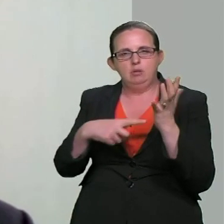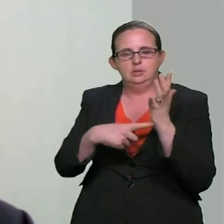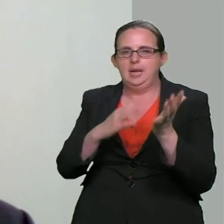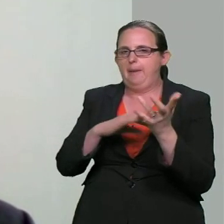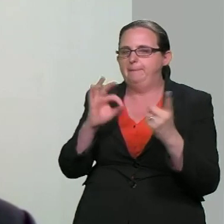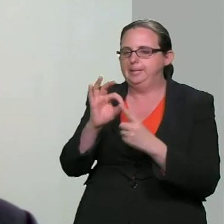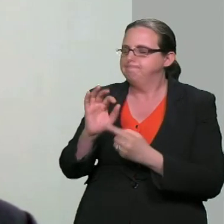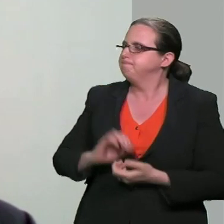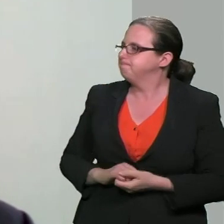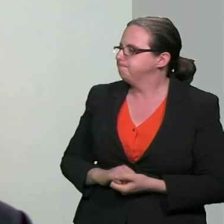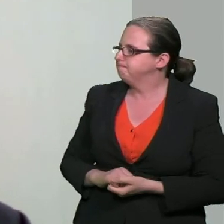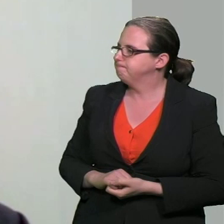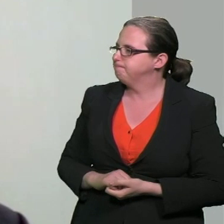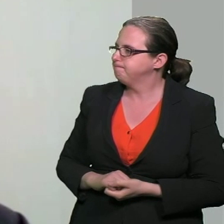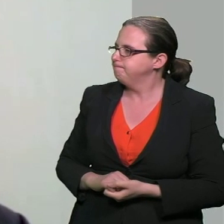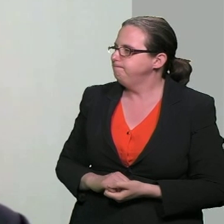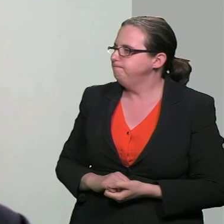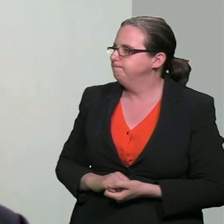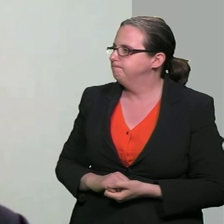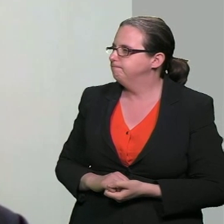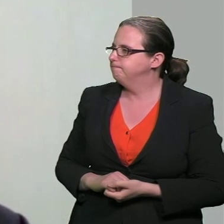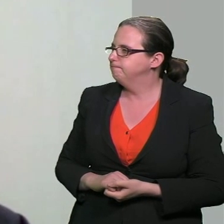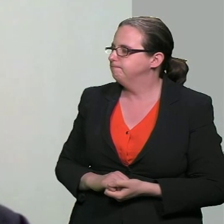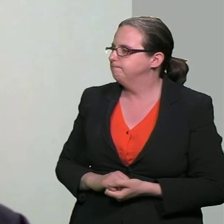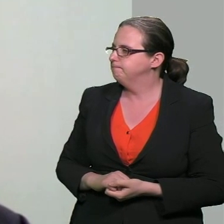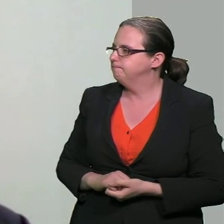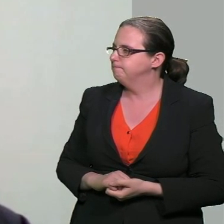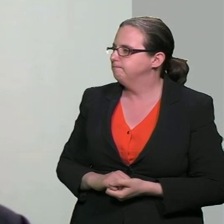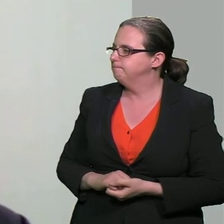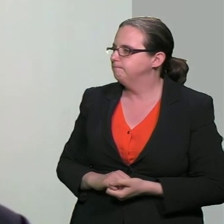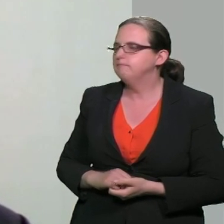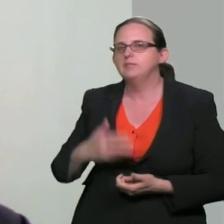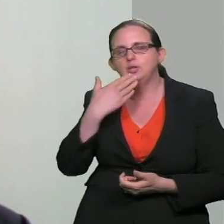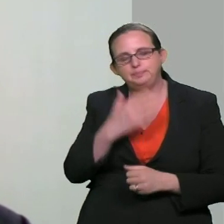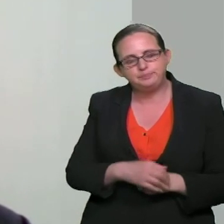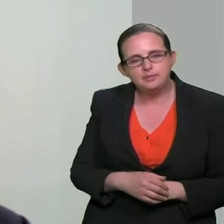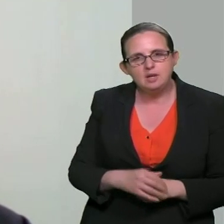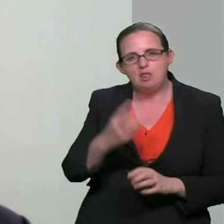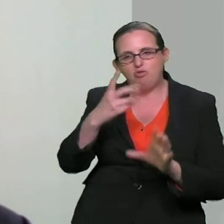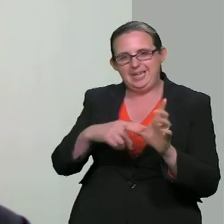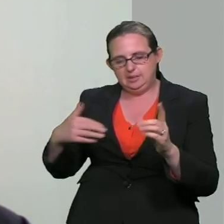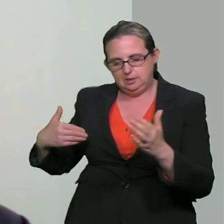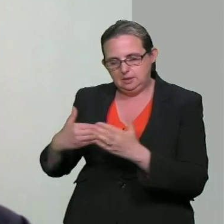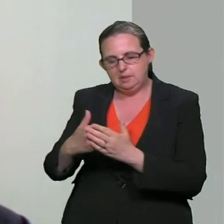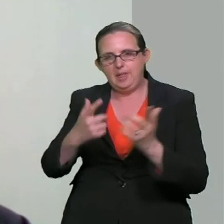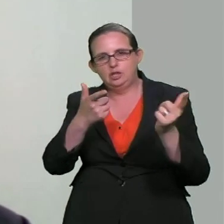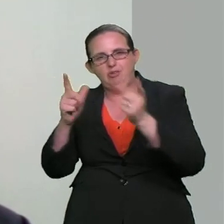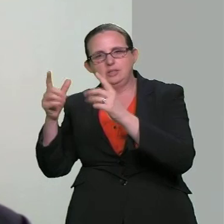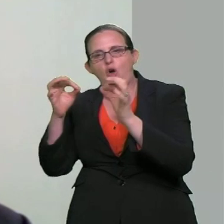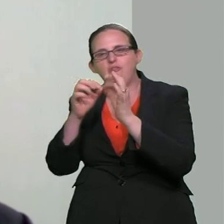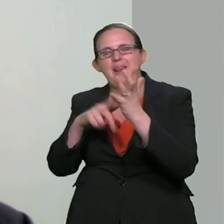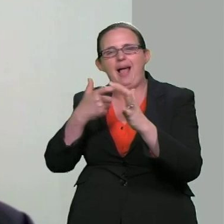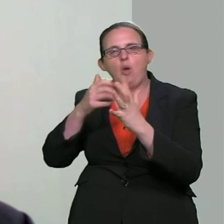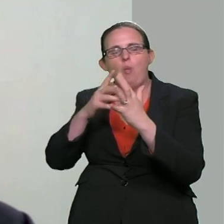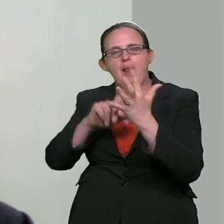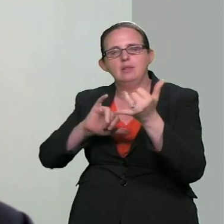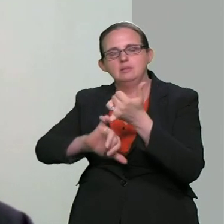In just over three years, the directors of Blackmore Bond plc took £46 million of other people’s money and made it disappear.